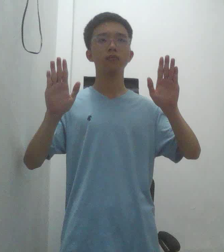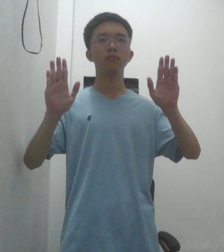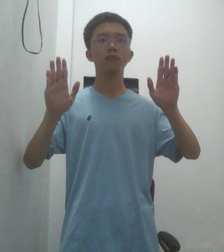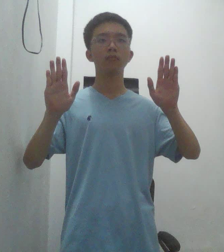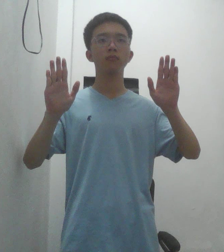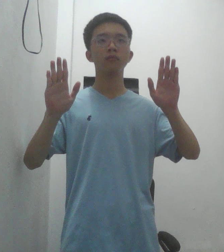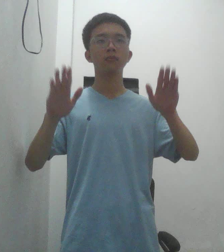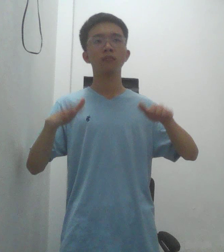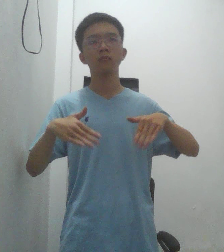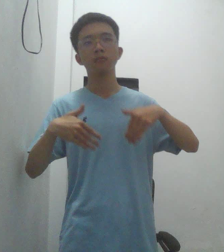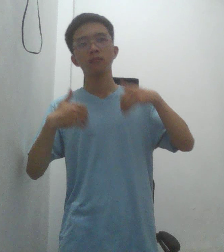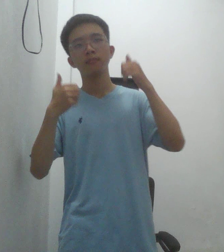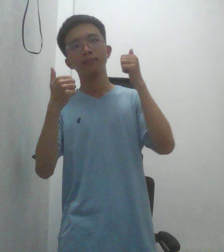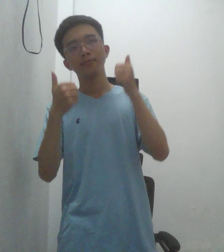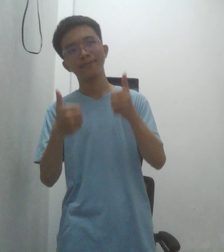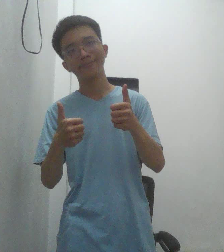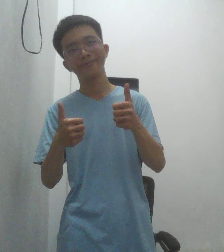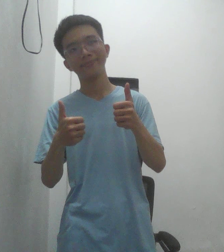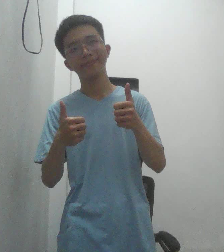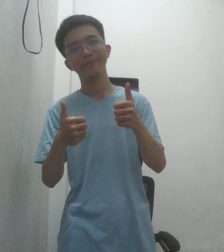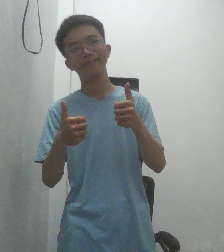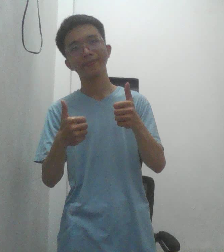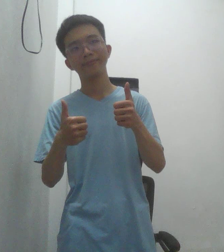tuyet voi